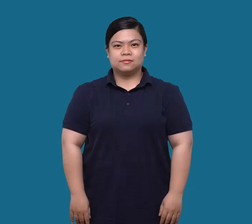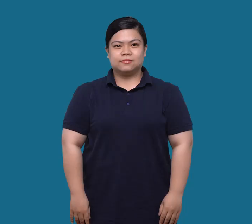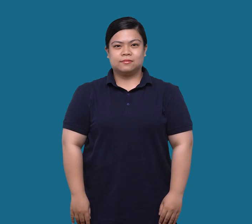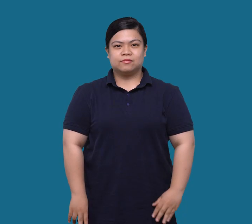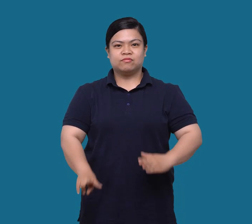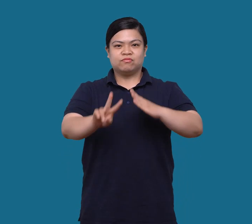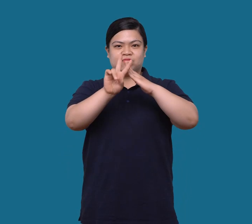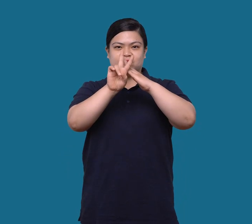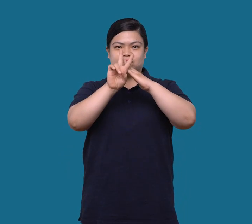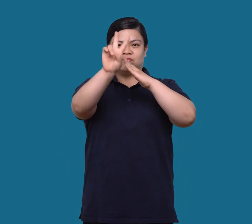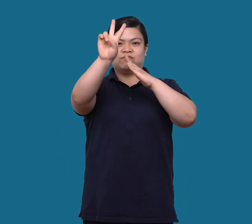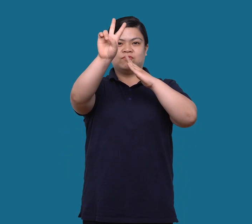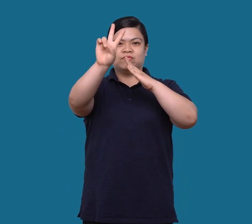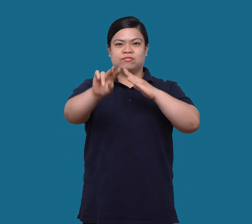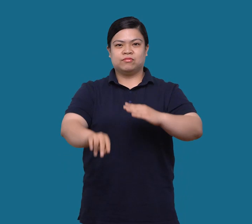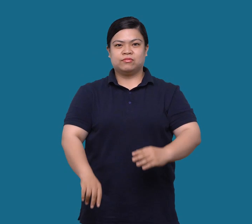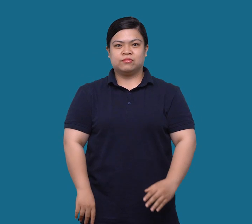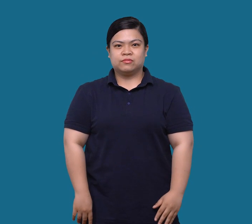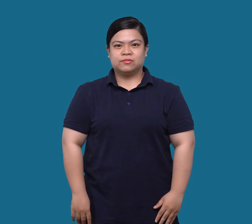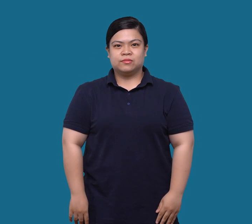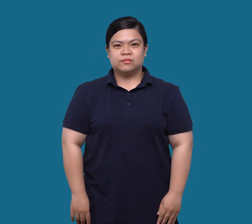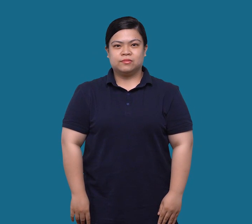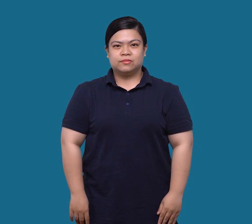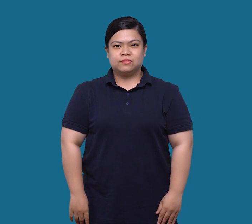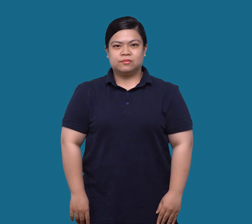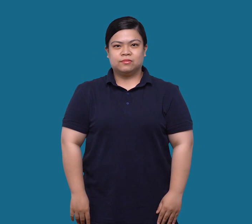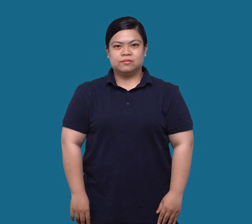cung điện